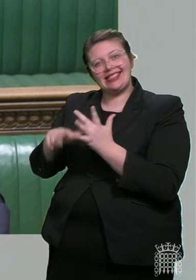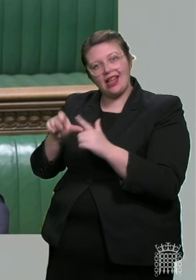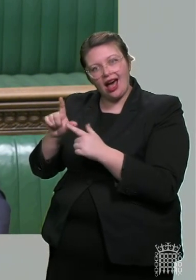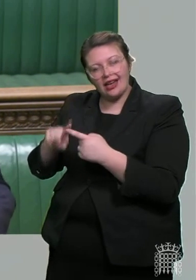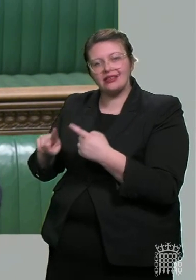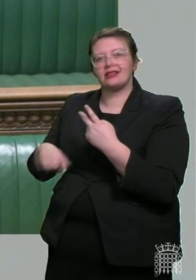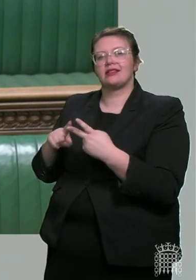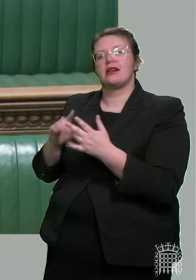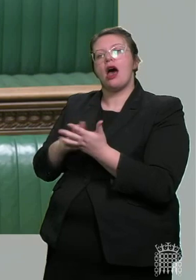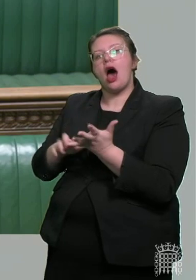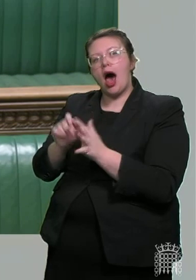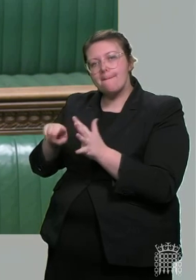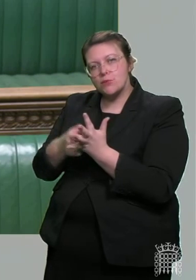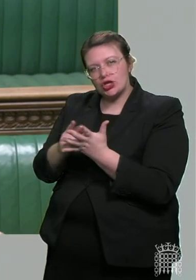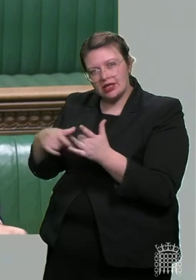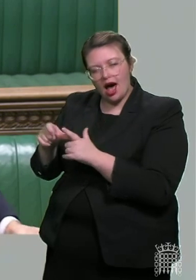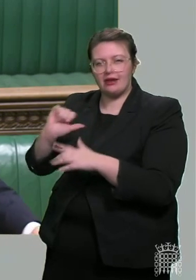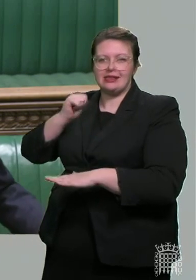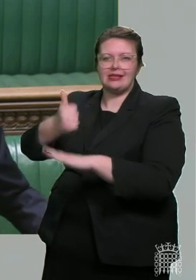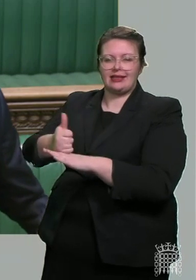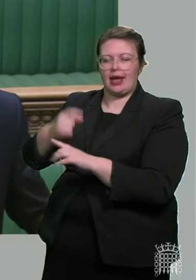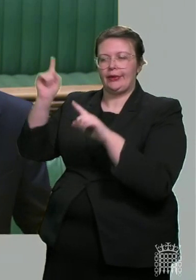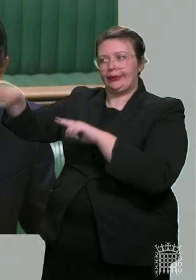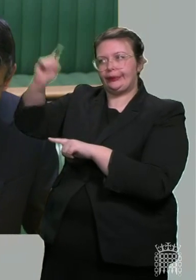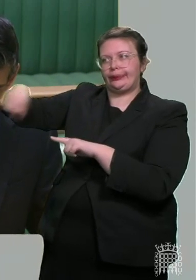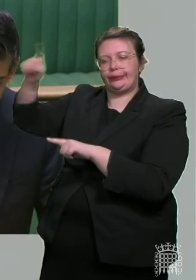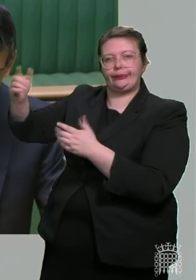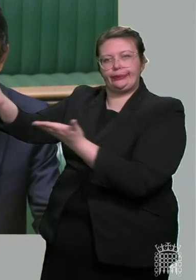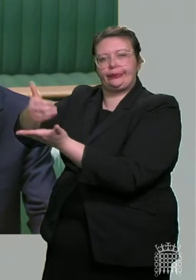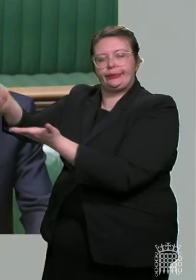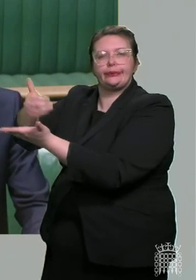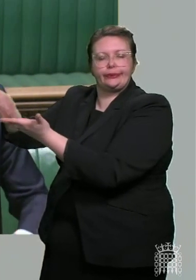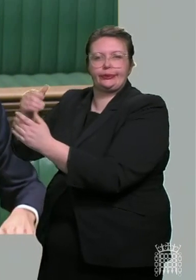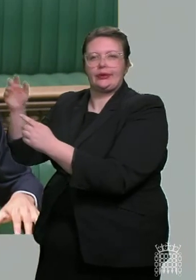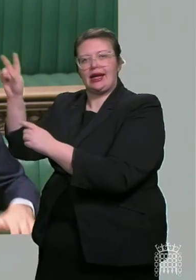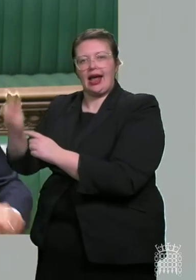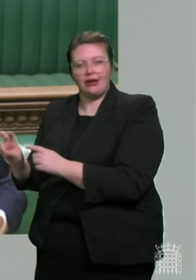In November, I announced that we would launch a world-leading sovereign green bond.